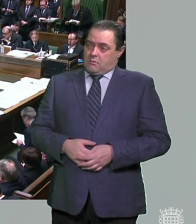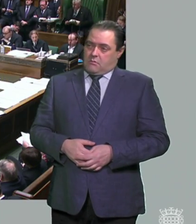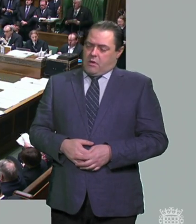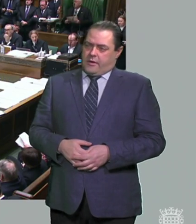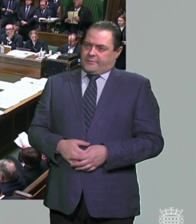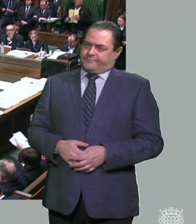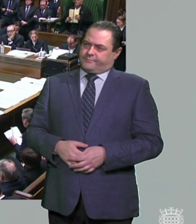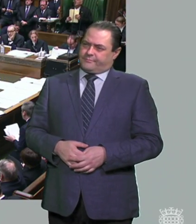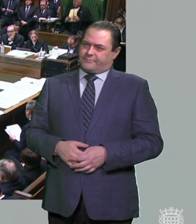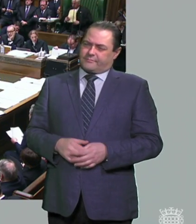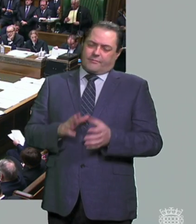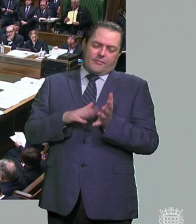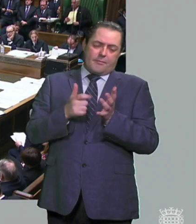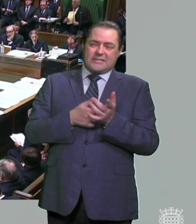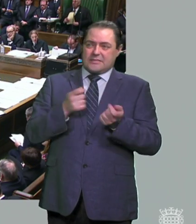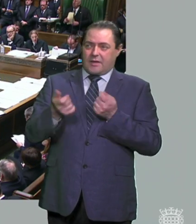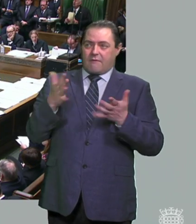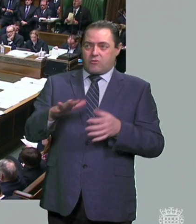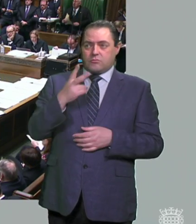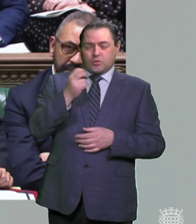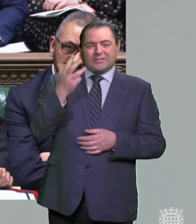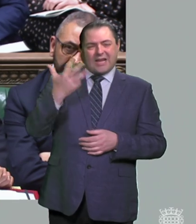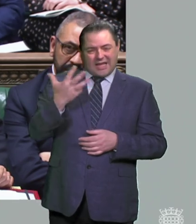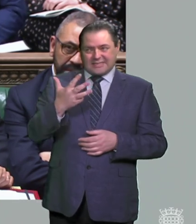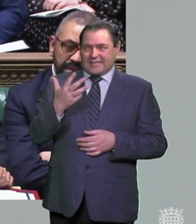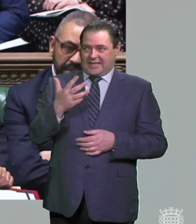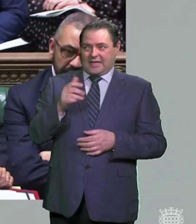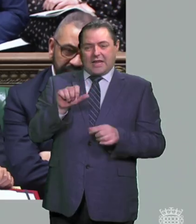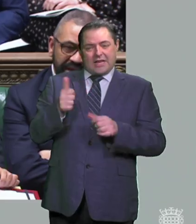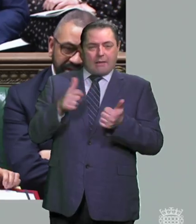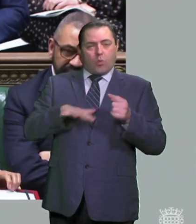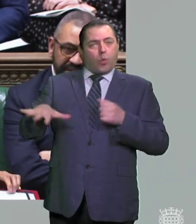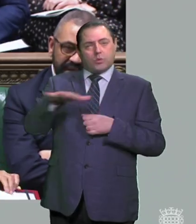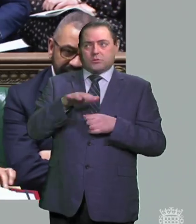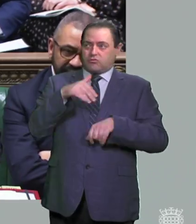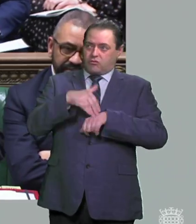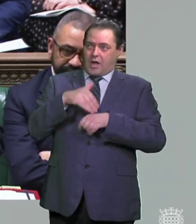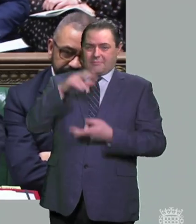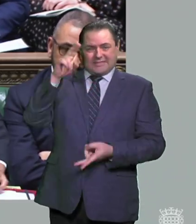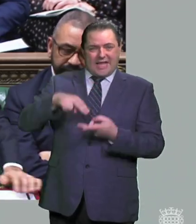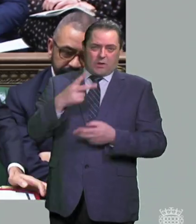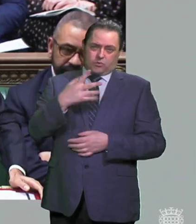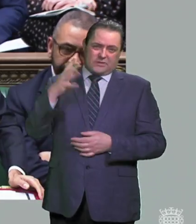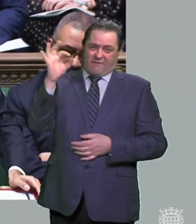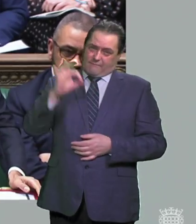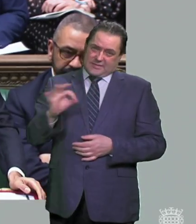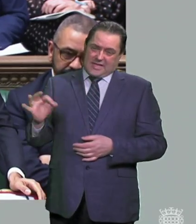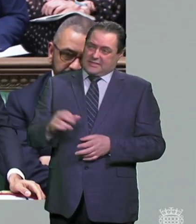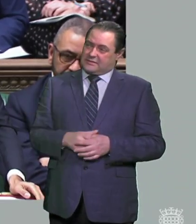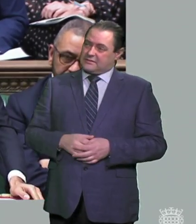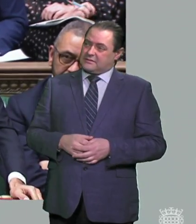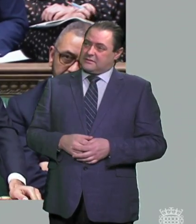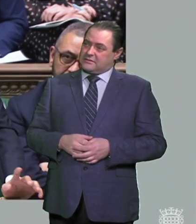Actually, since 2019, neighbourhood crime is down by 25%.